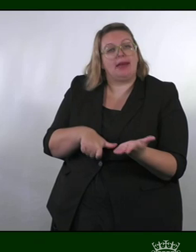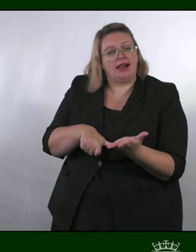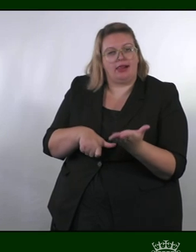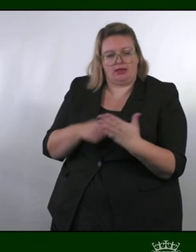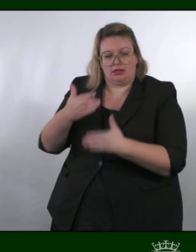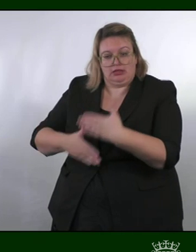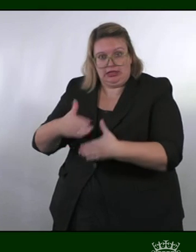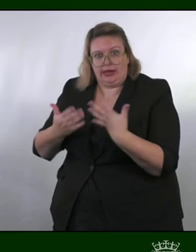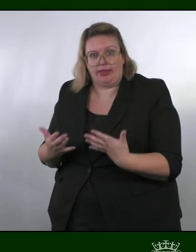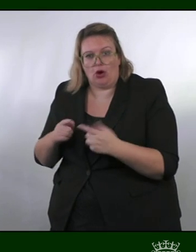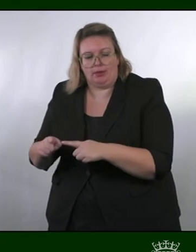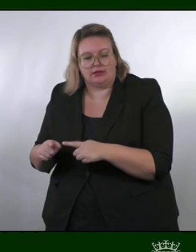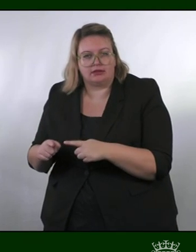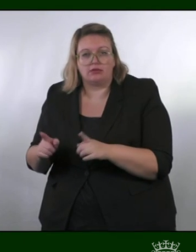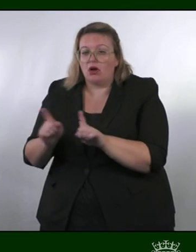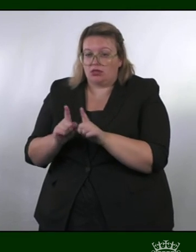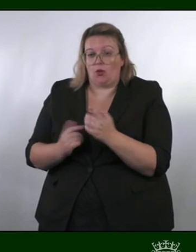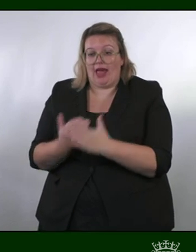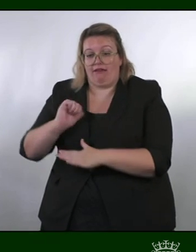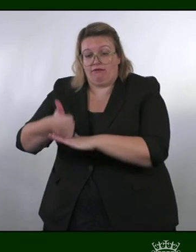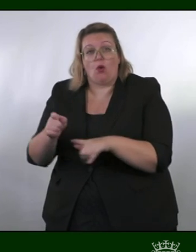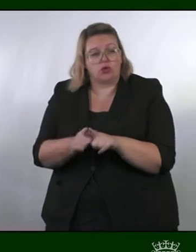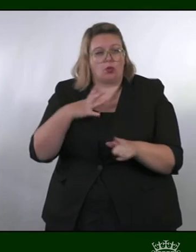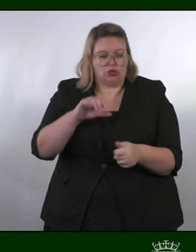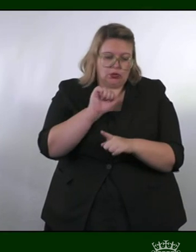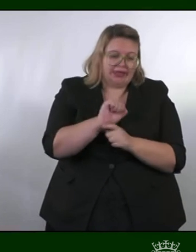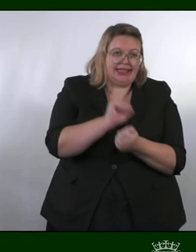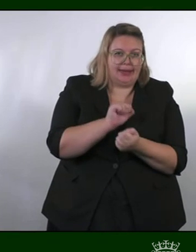It also, of course, protects the Good Friday agreement.